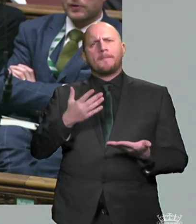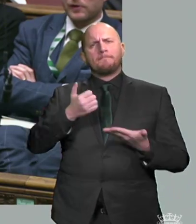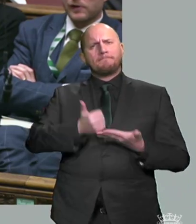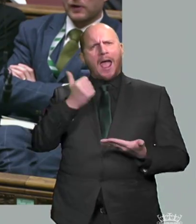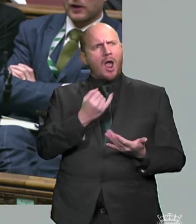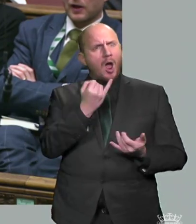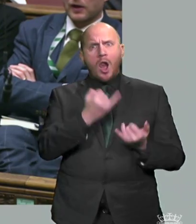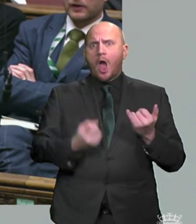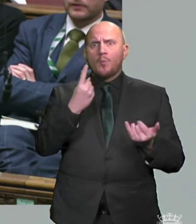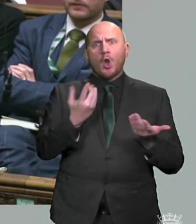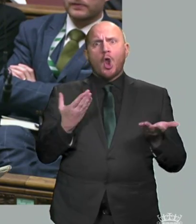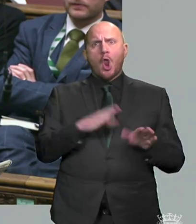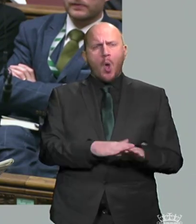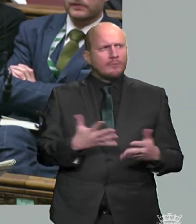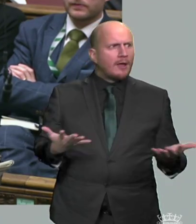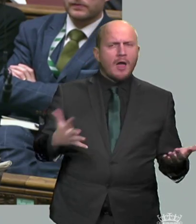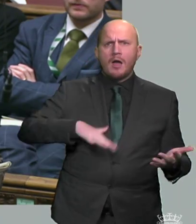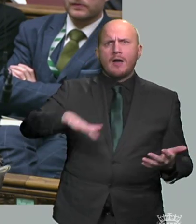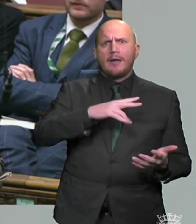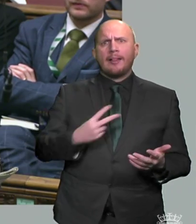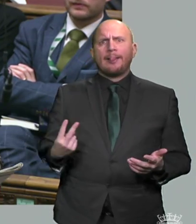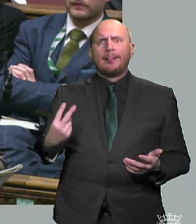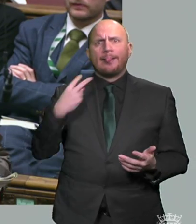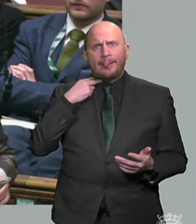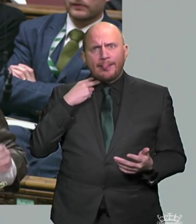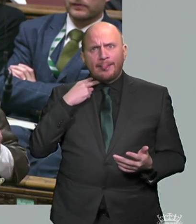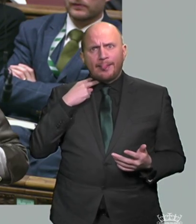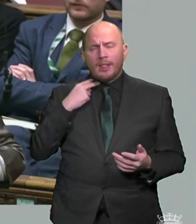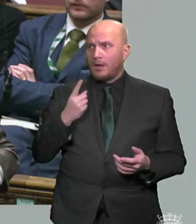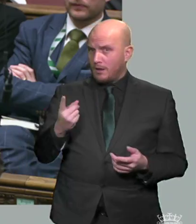I was therefore pleased when I heard the announcement that Cheadle was to get a banking hub.